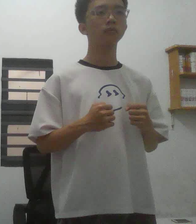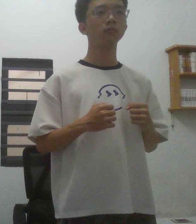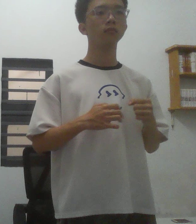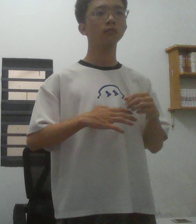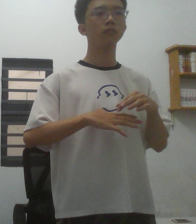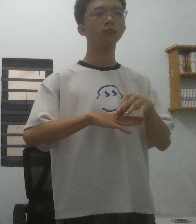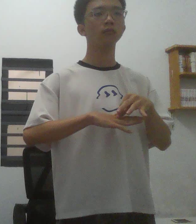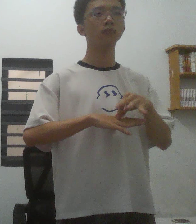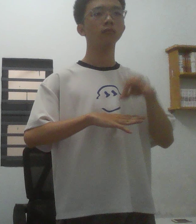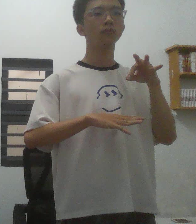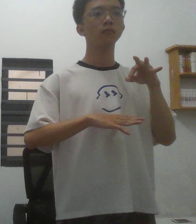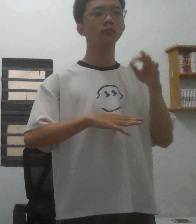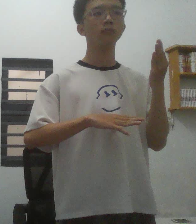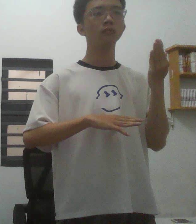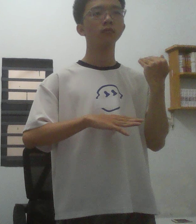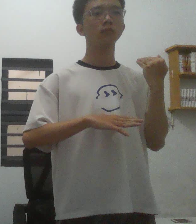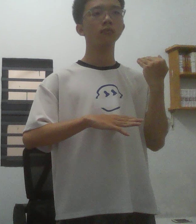tuan truoc